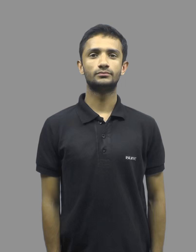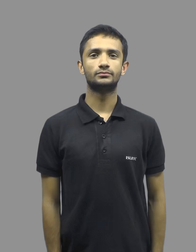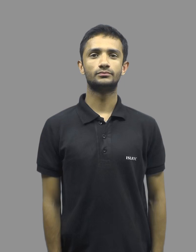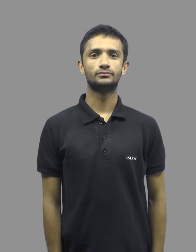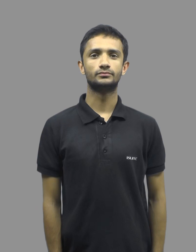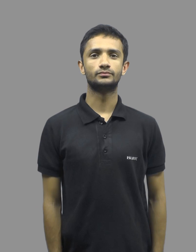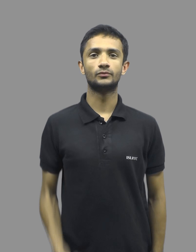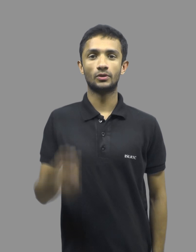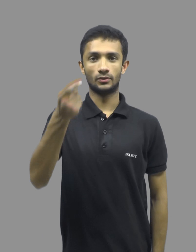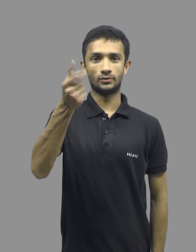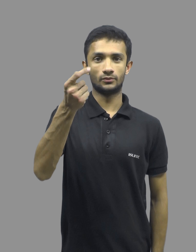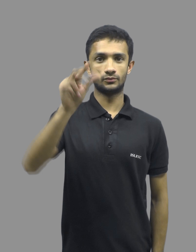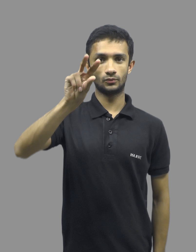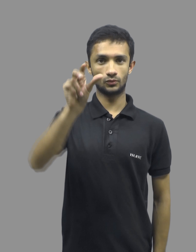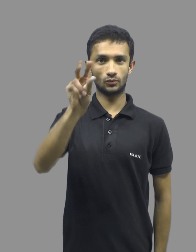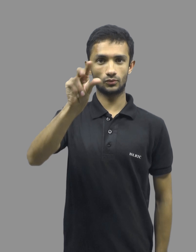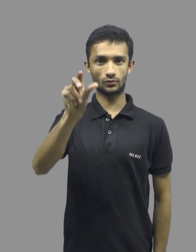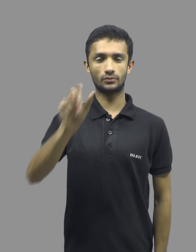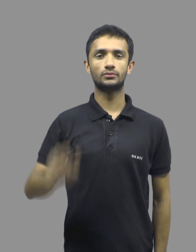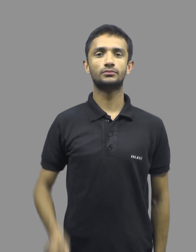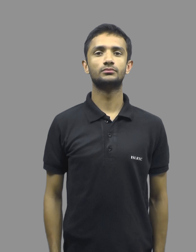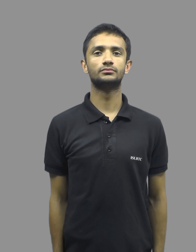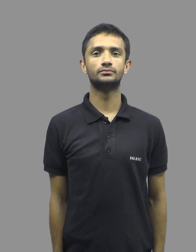Coin